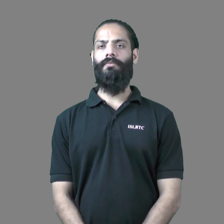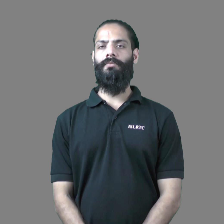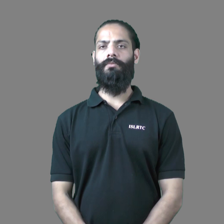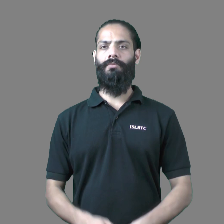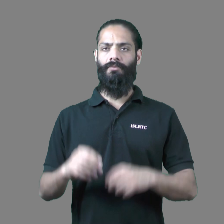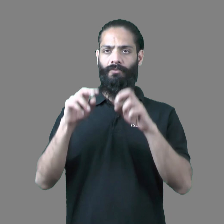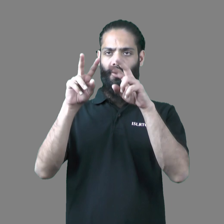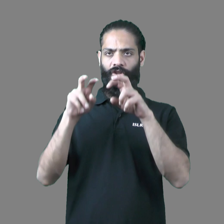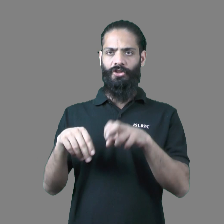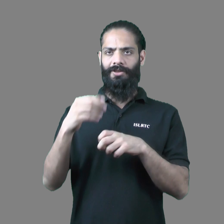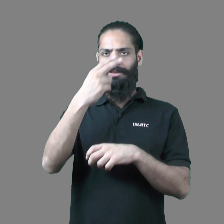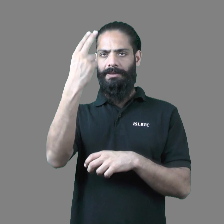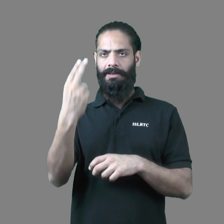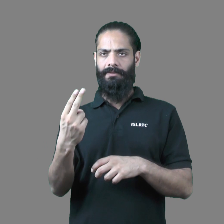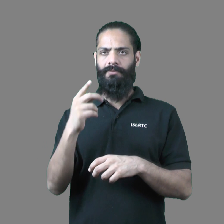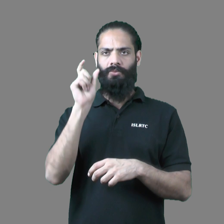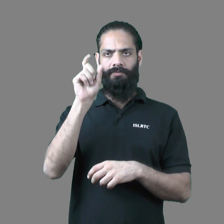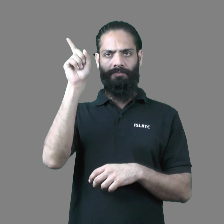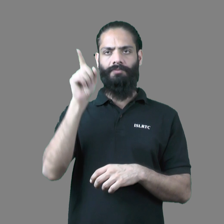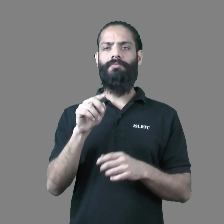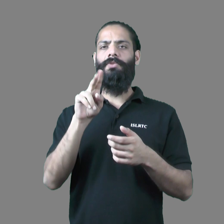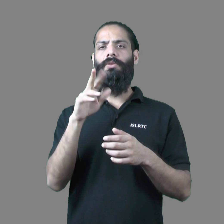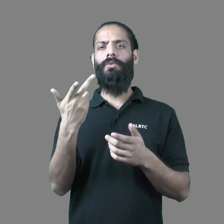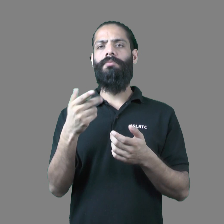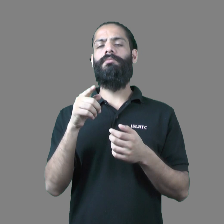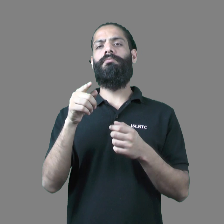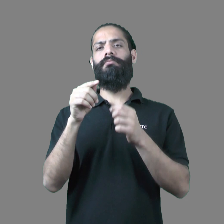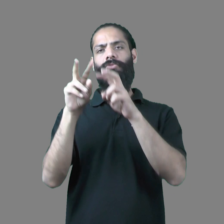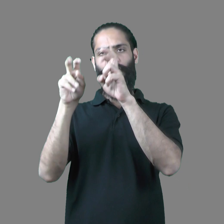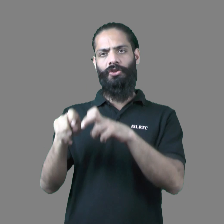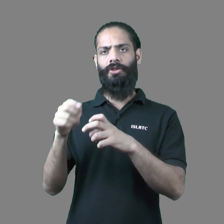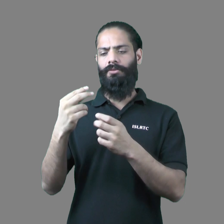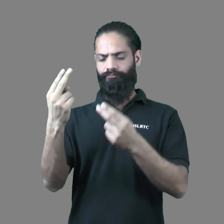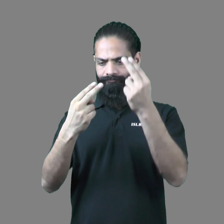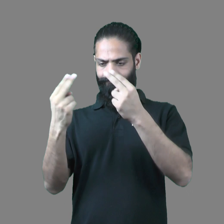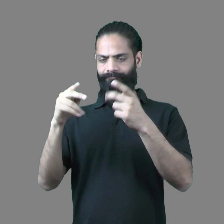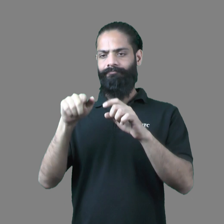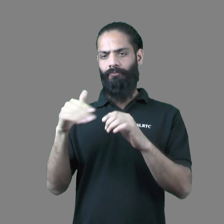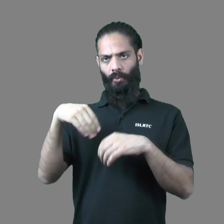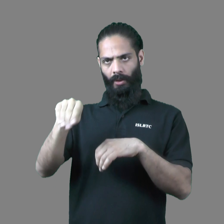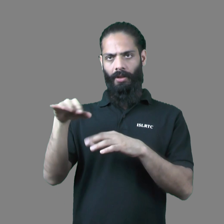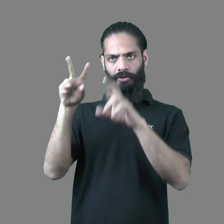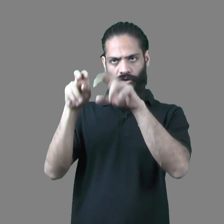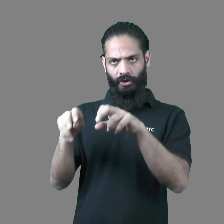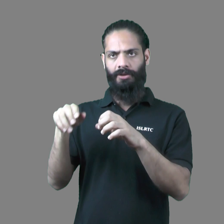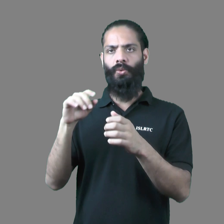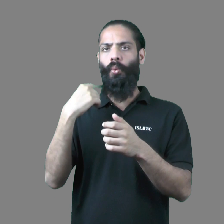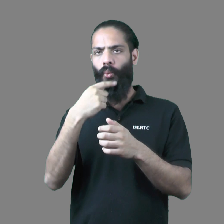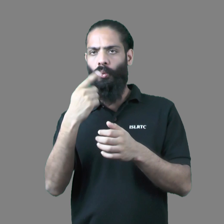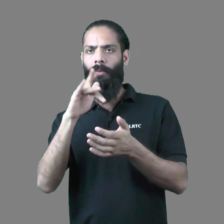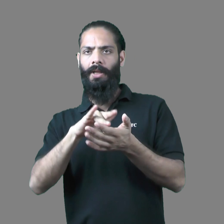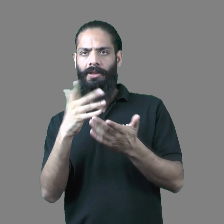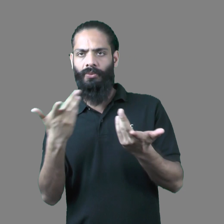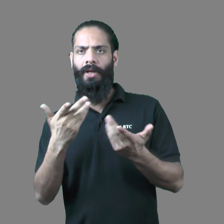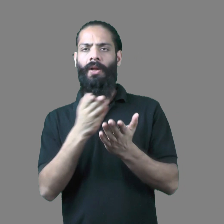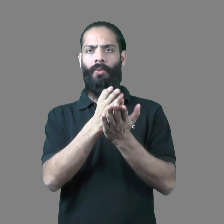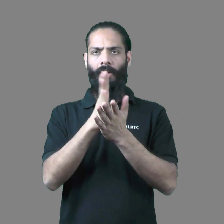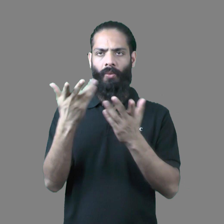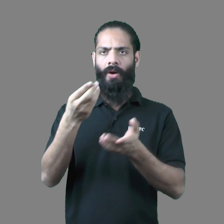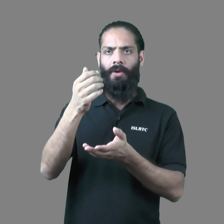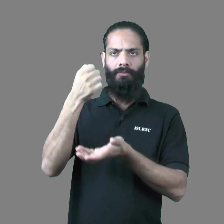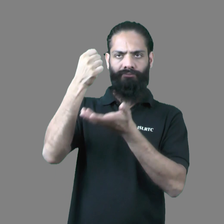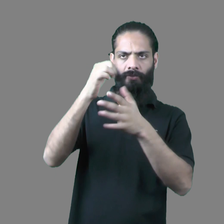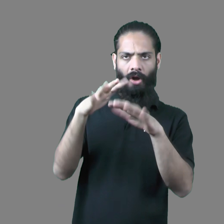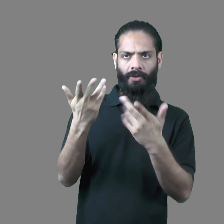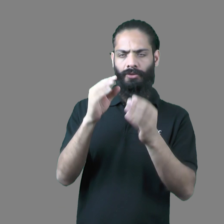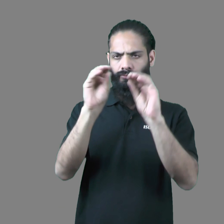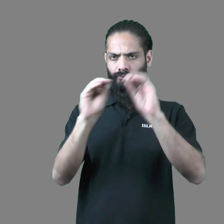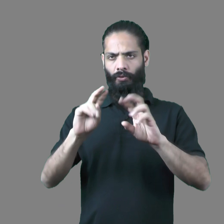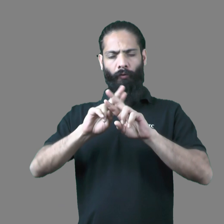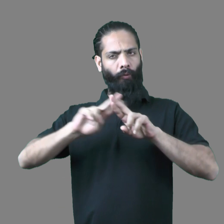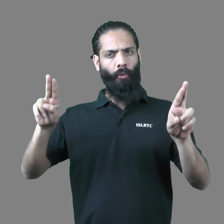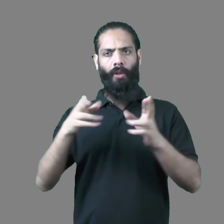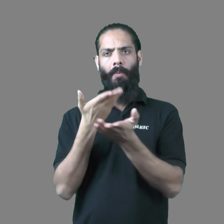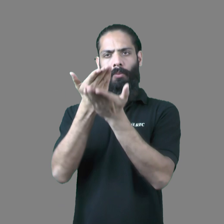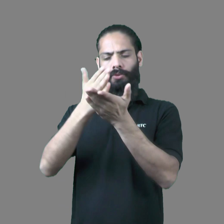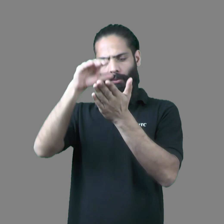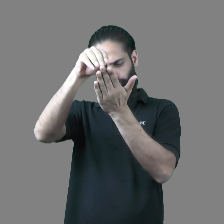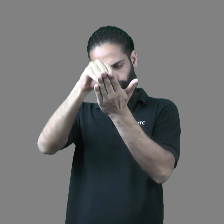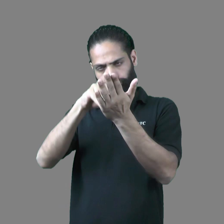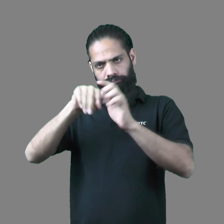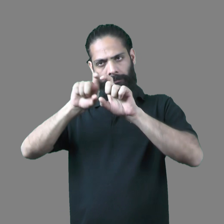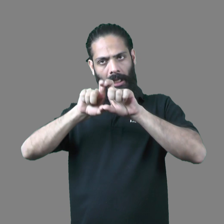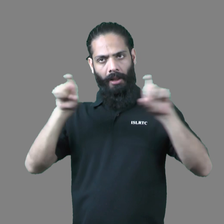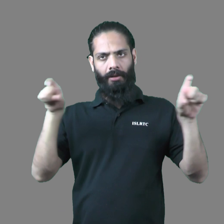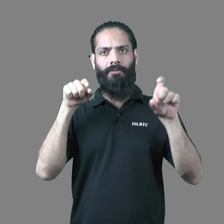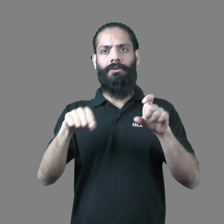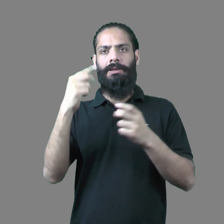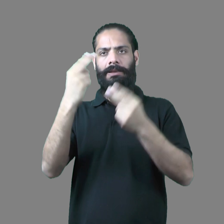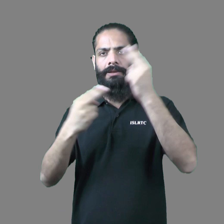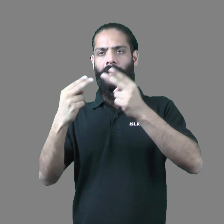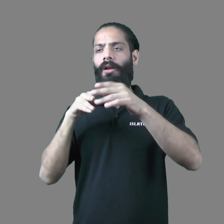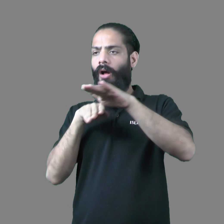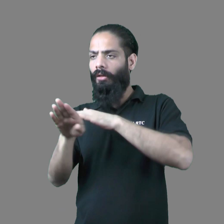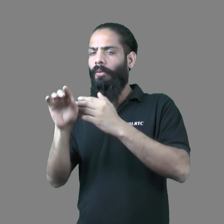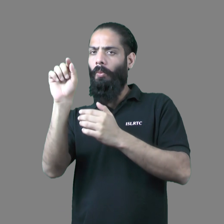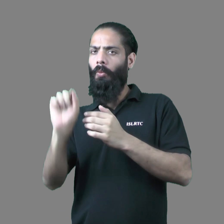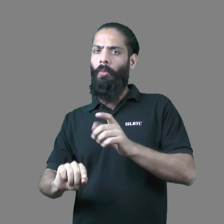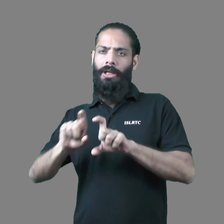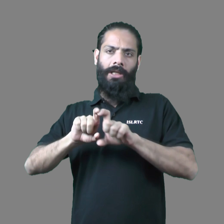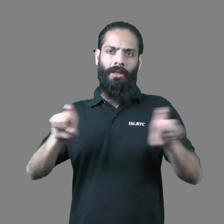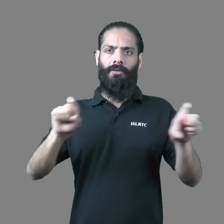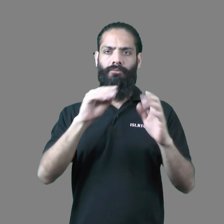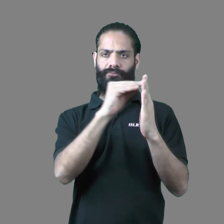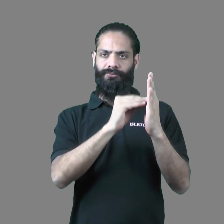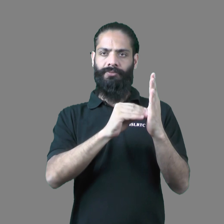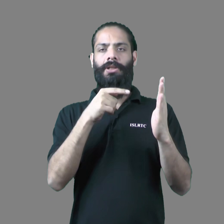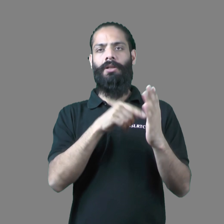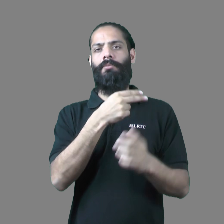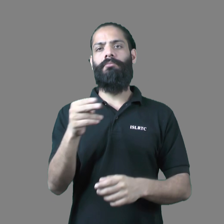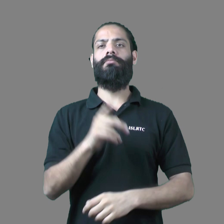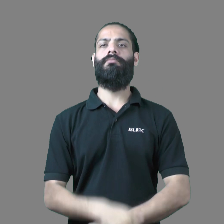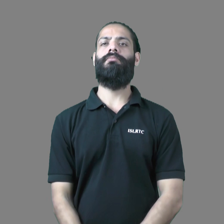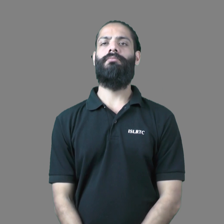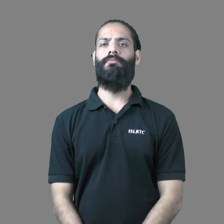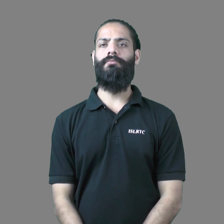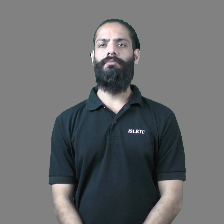Research Design